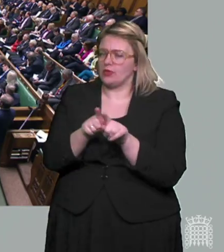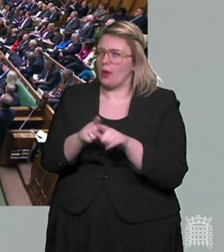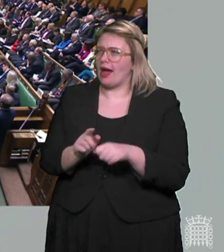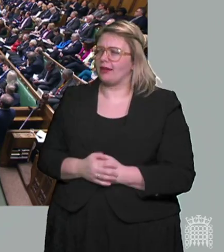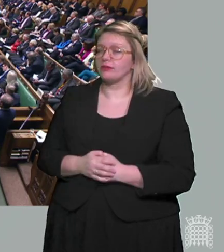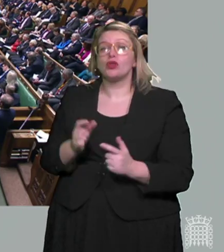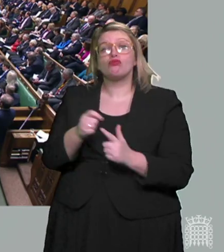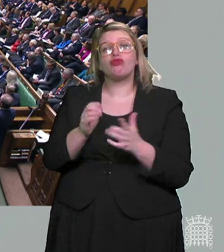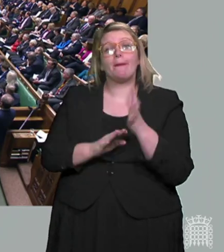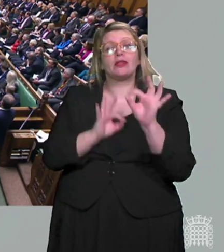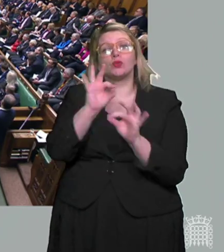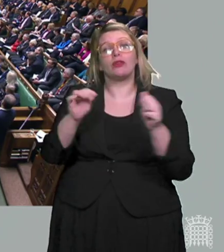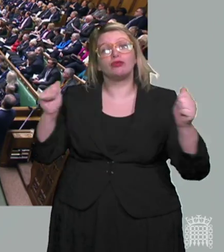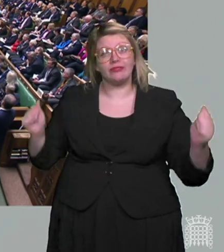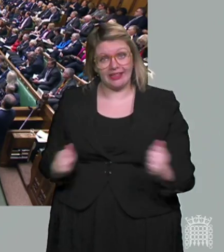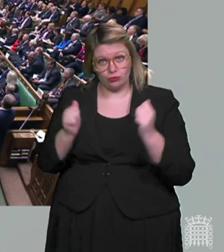That completes Prime Minister’s questions.